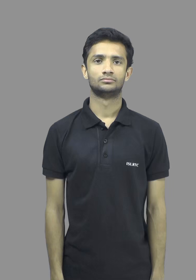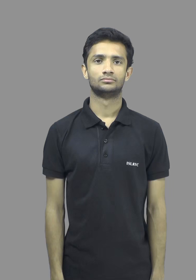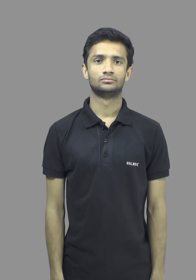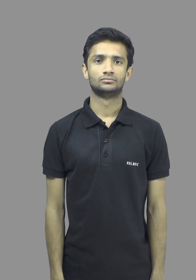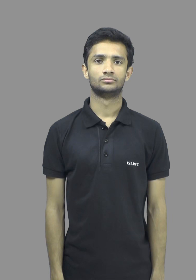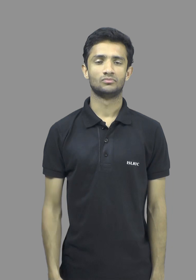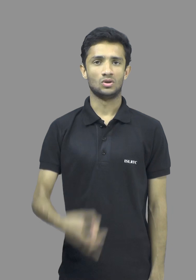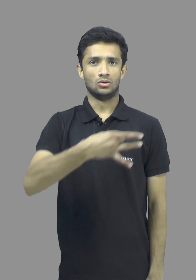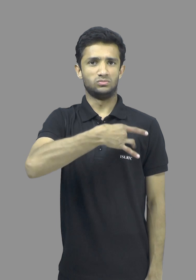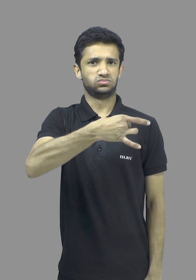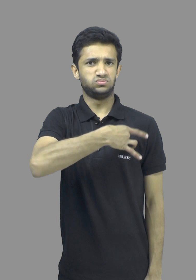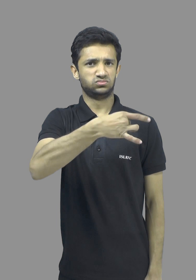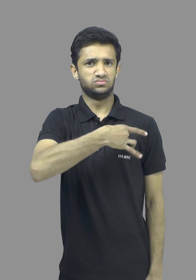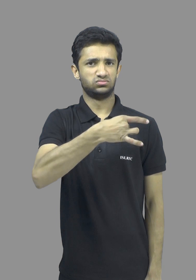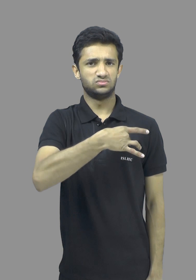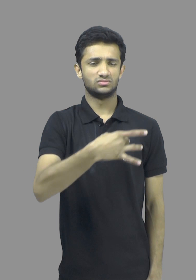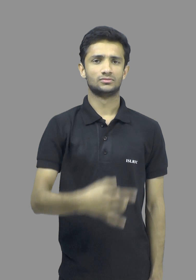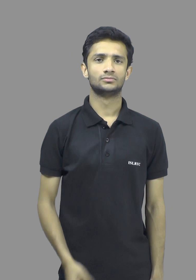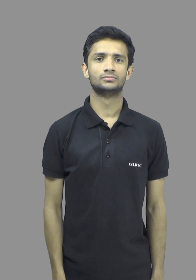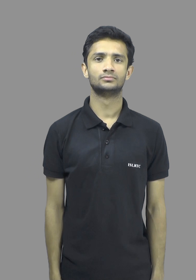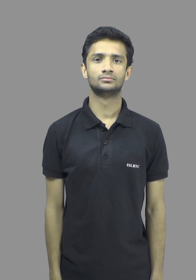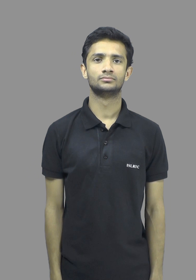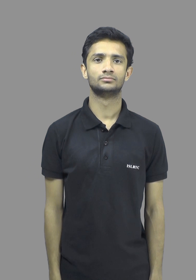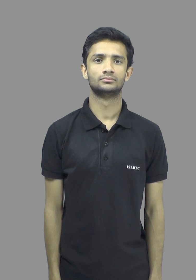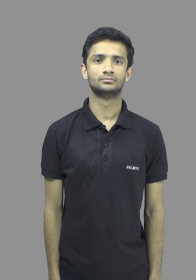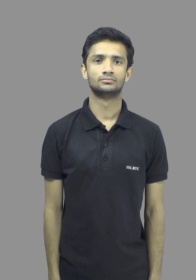Cruel Callous Harsh Ruthless